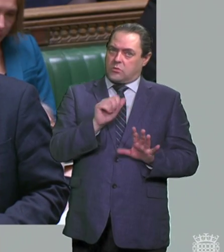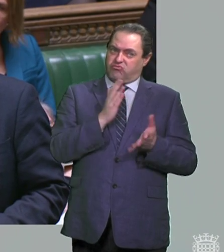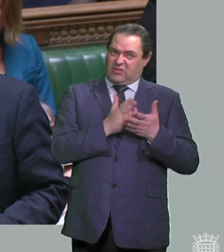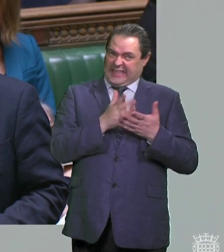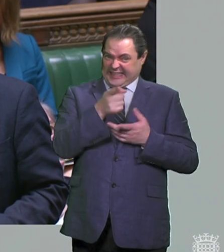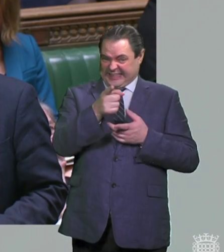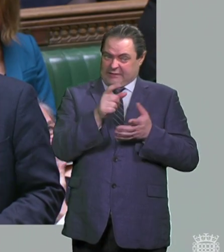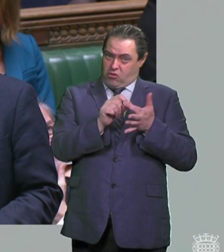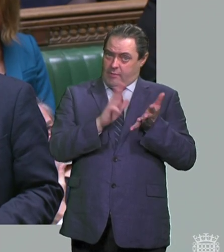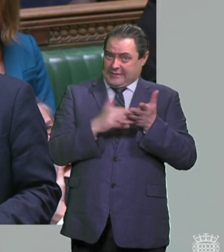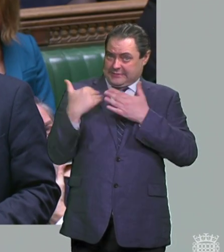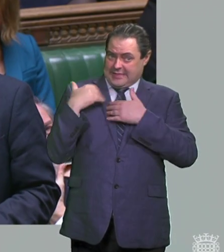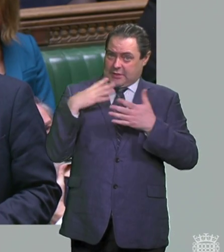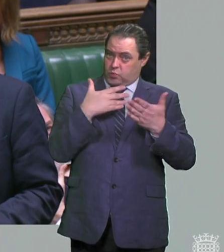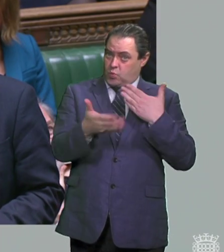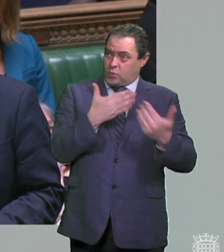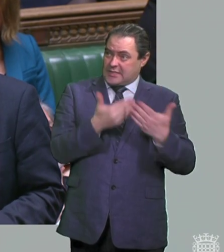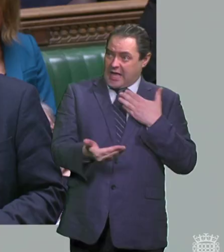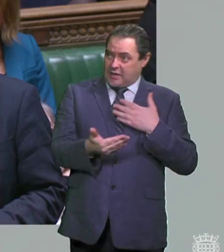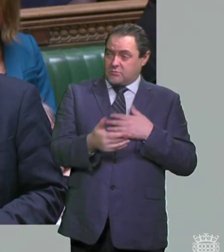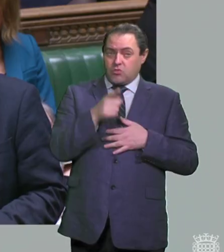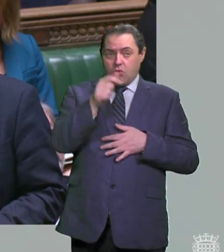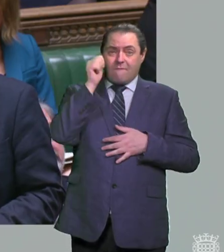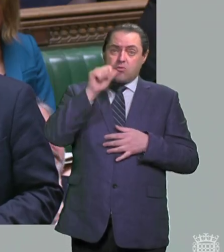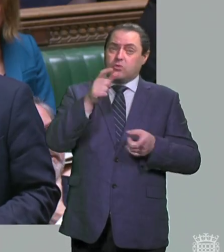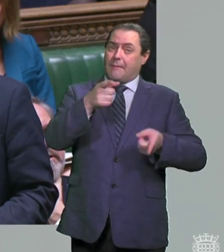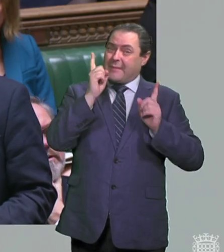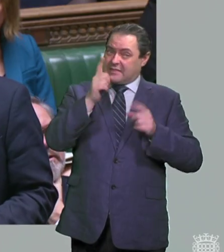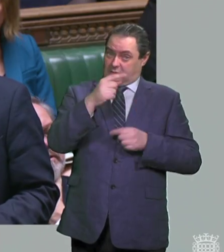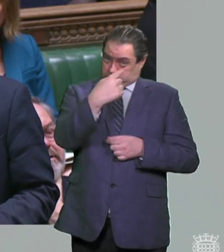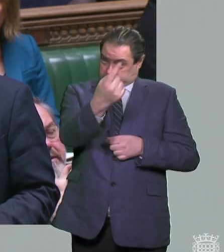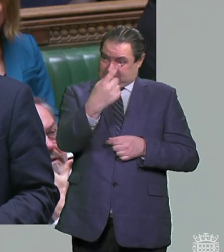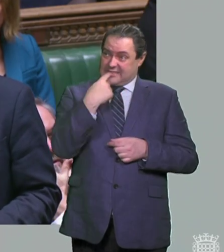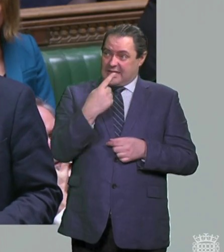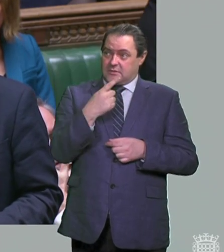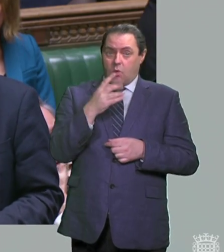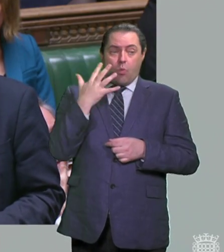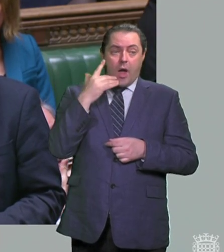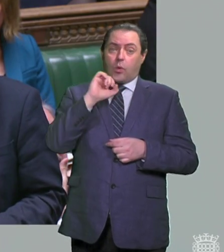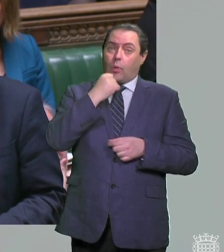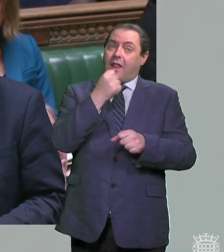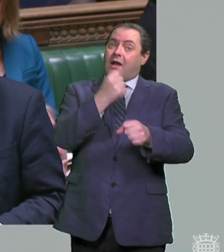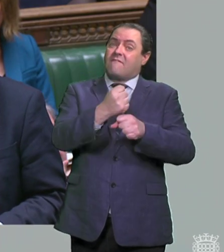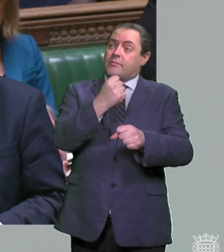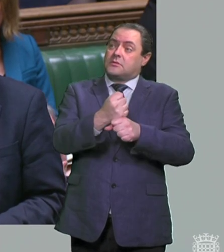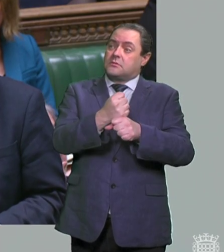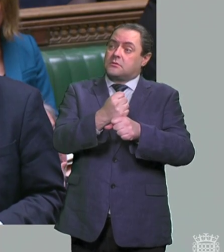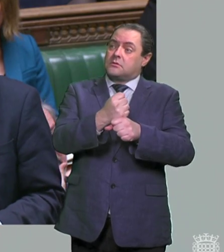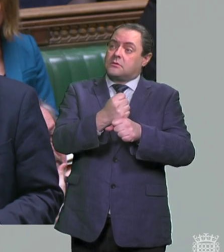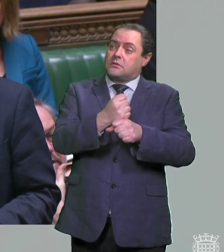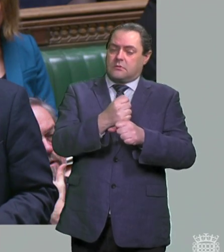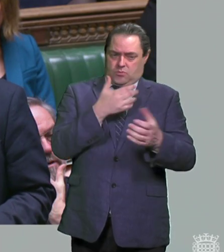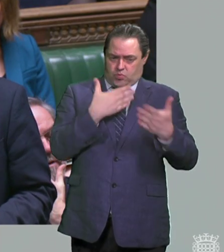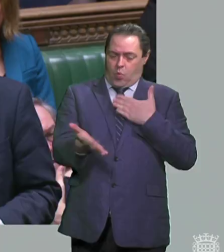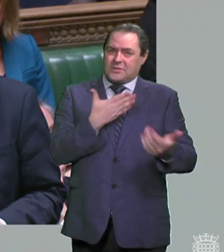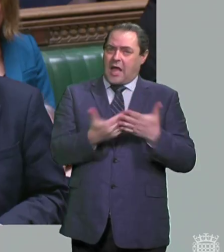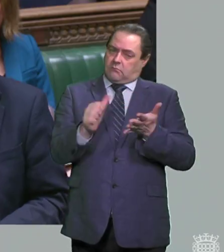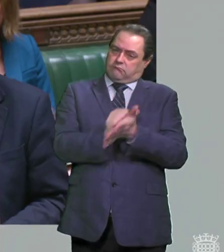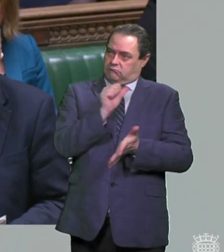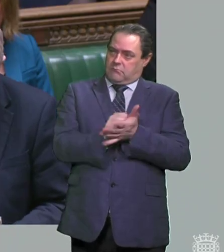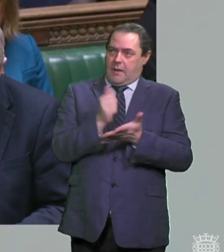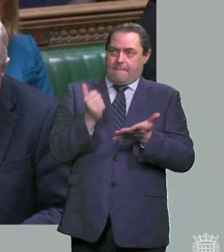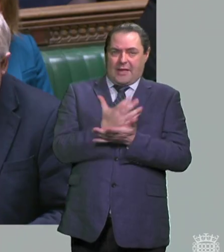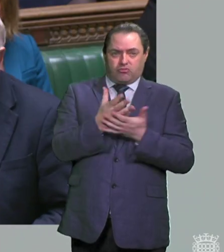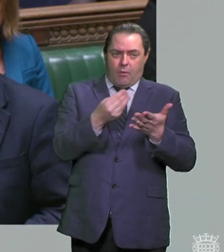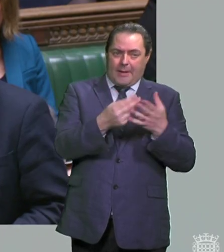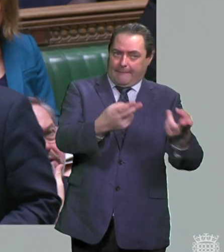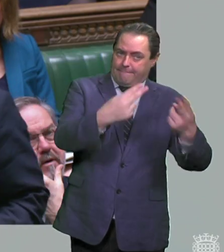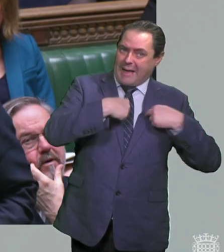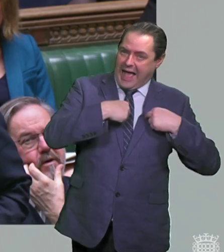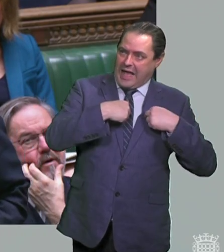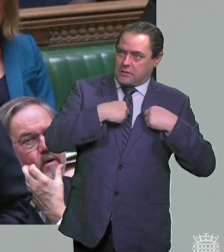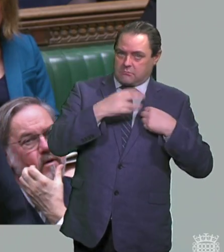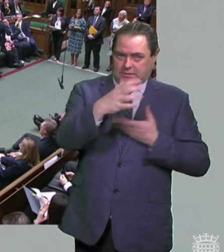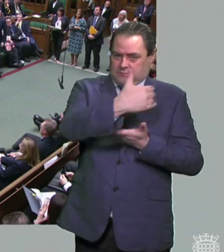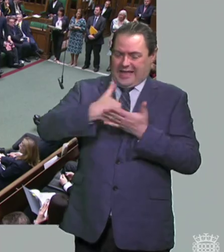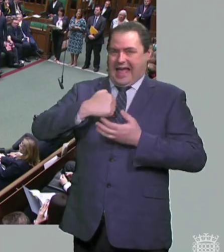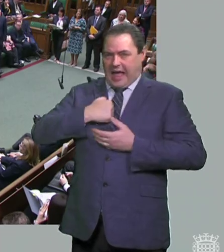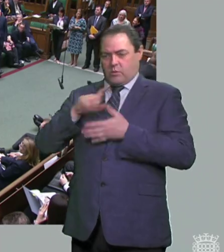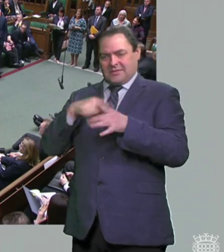10 Downing Street. To quote the Government’s former fraud Minister, Lord Agnew of Oulton, when will this Government “get their acts together” and step up the recovery efforts on behalf of the taxpayer?